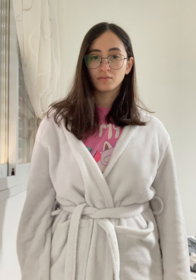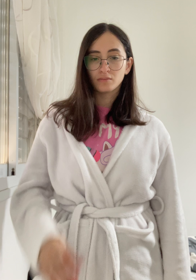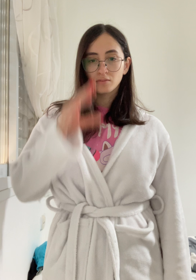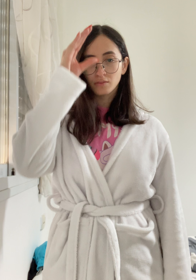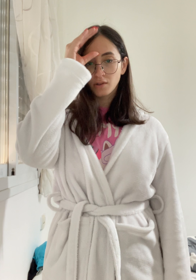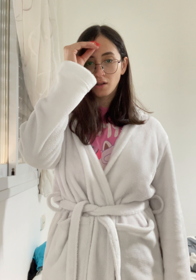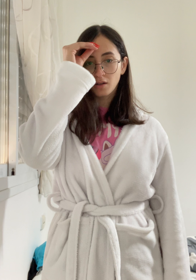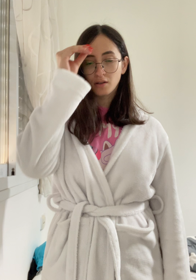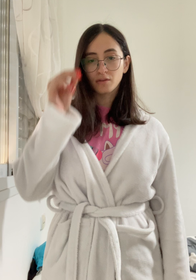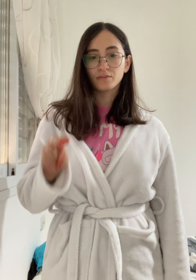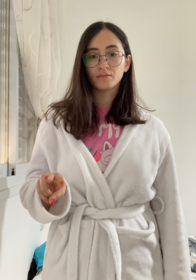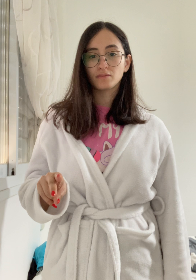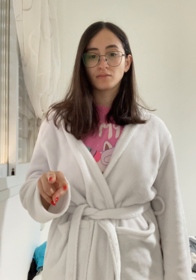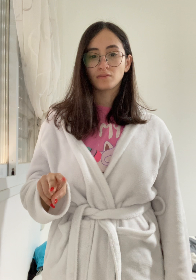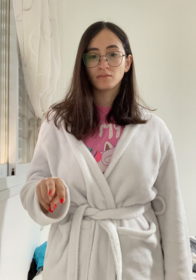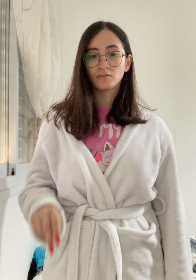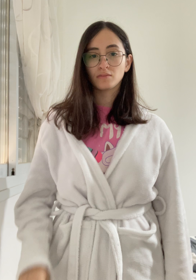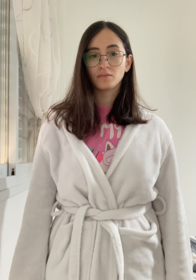אח